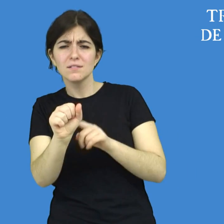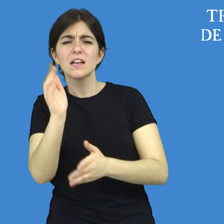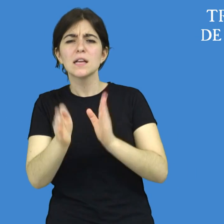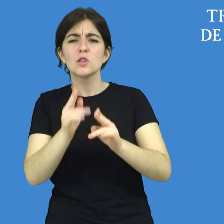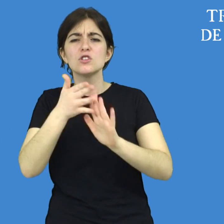terapia